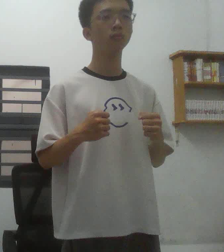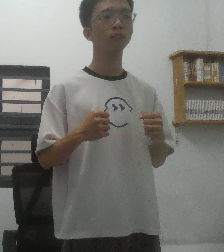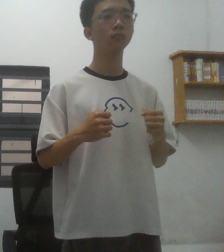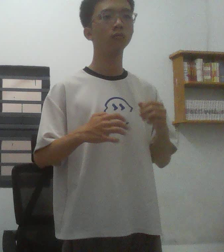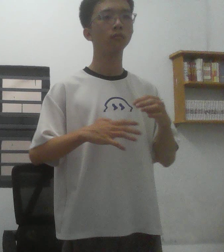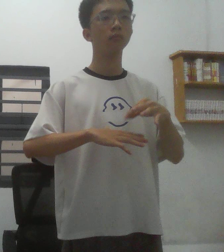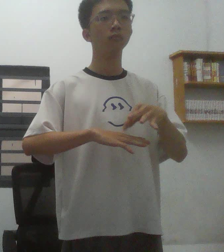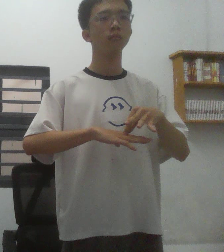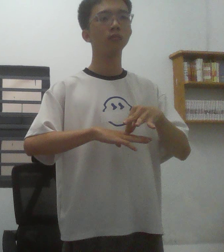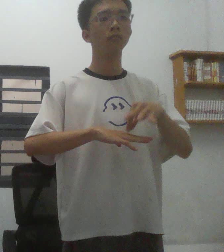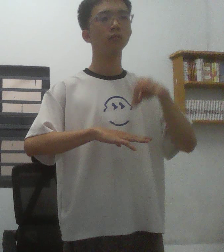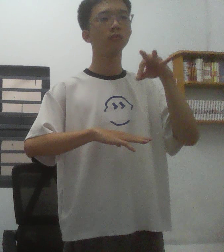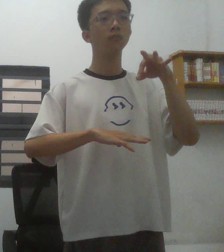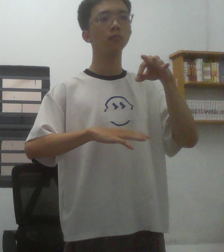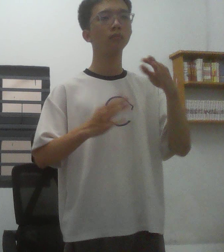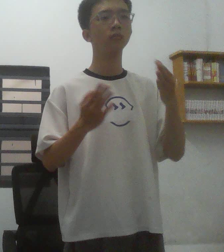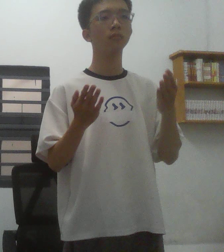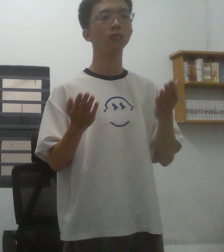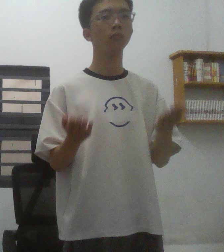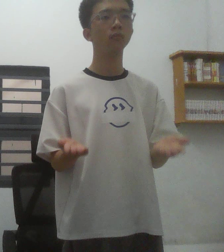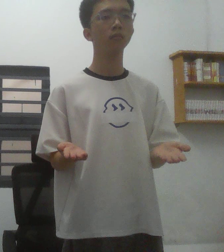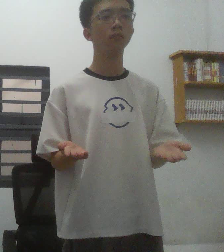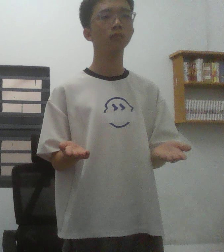tuan nay